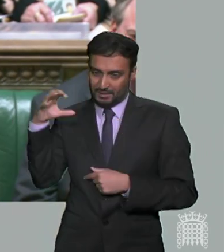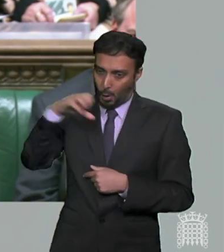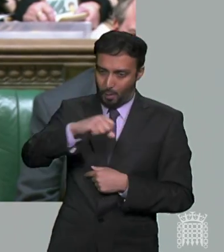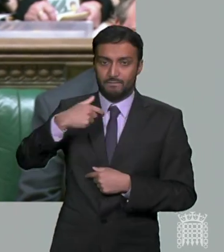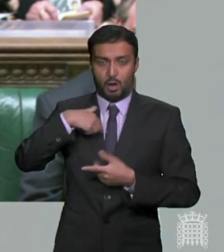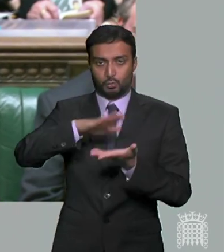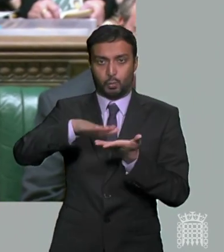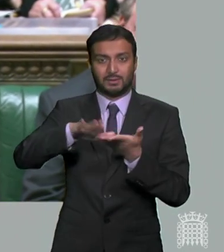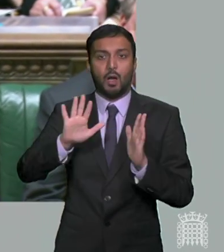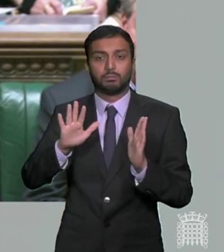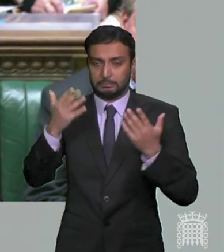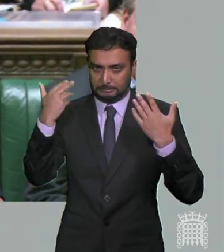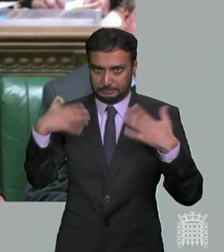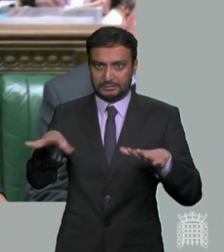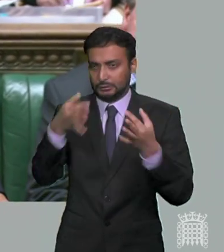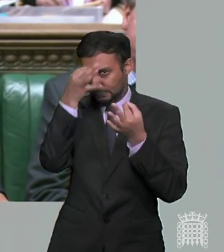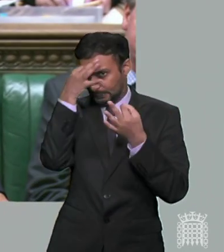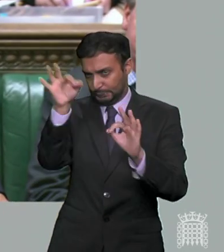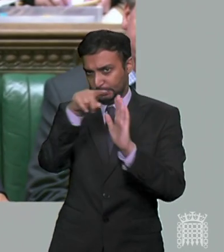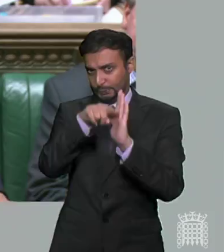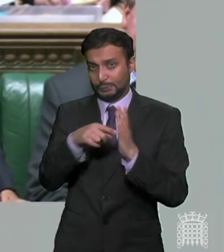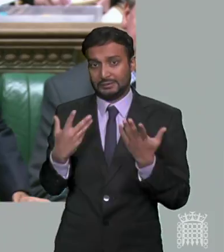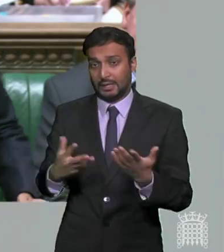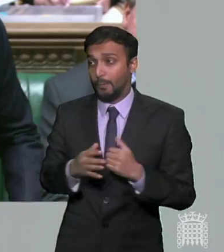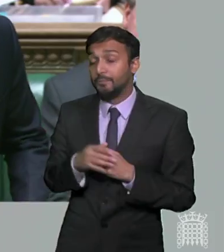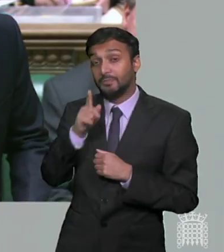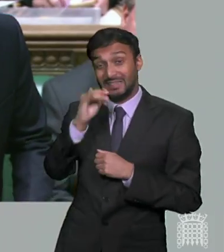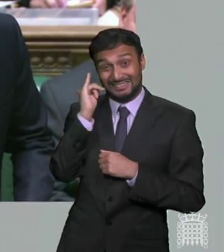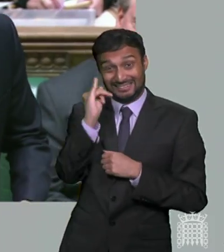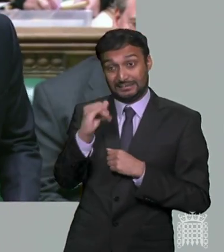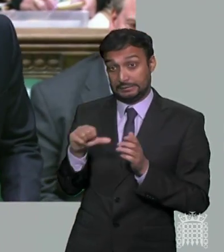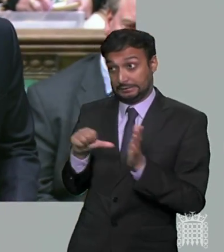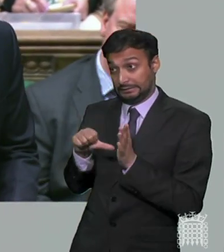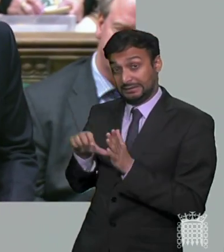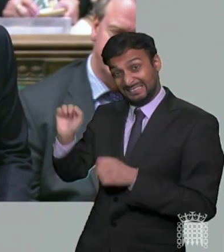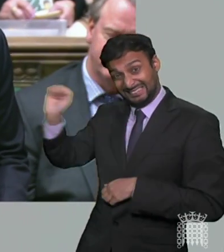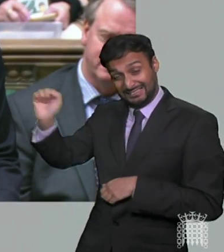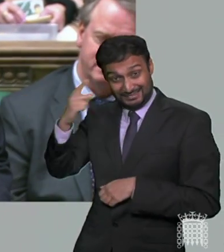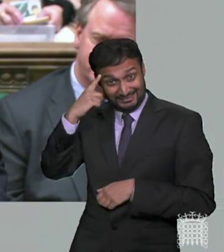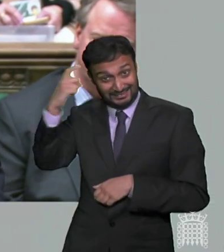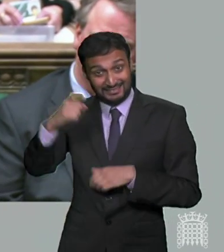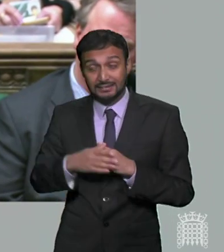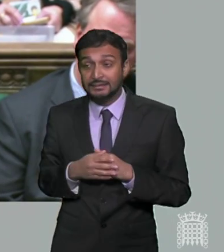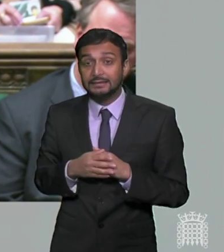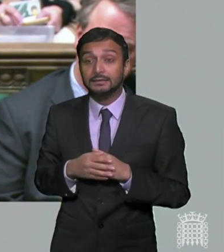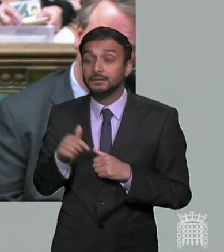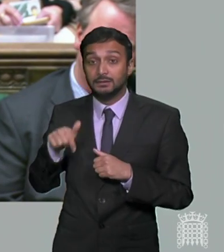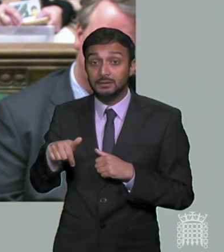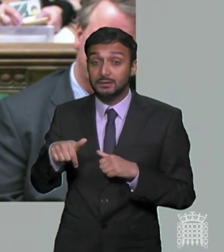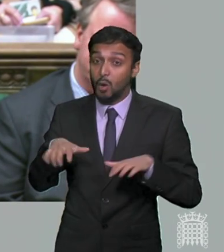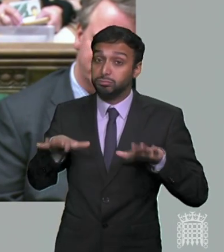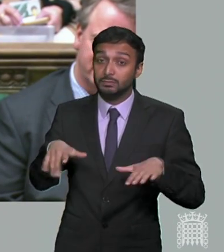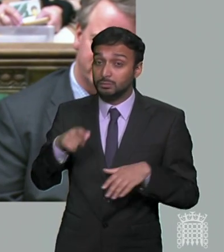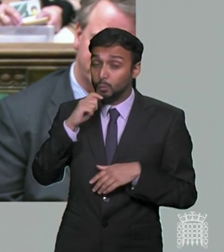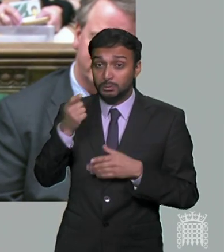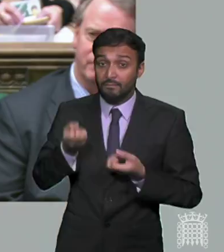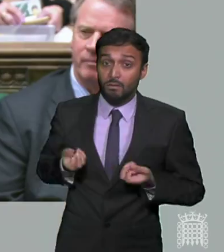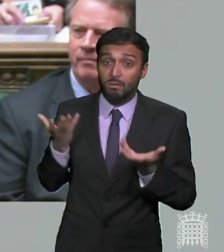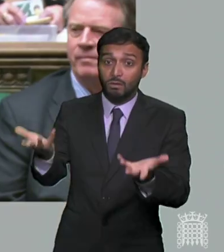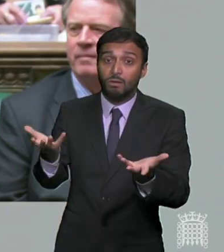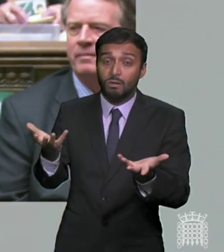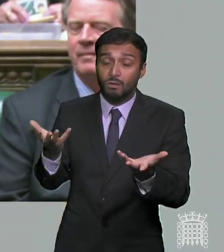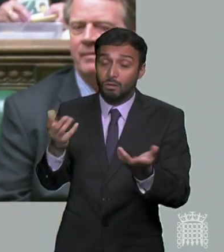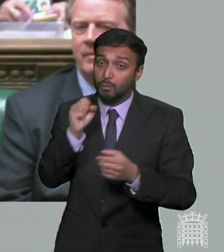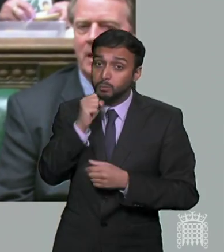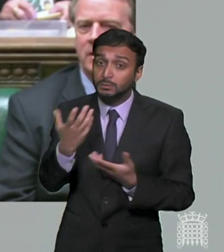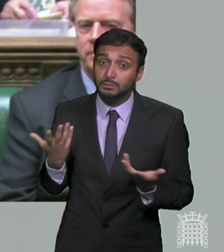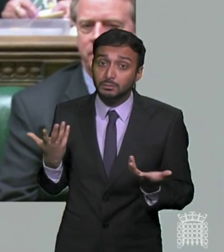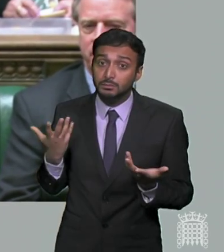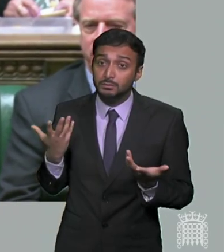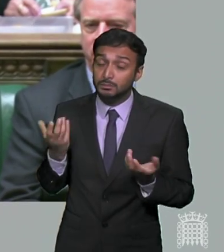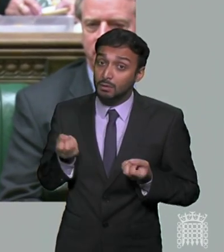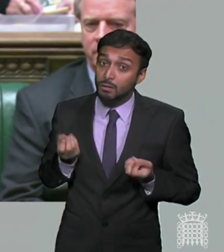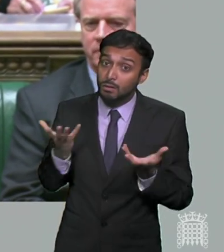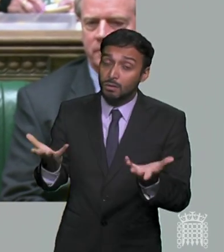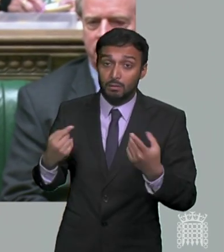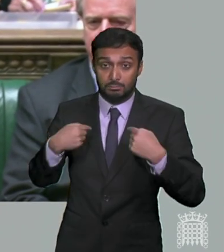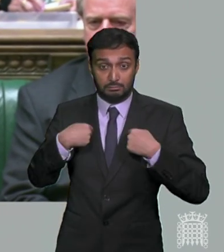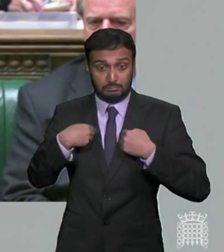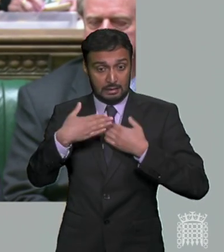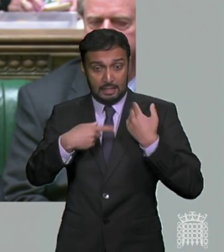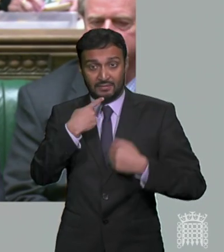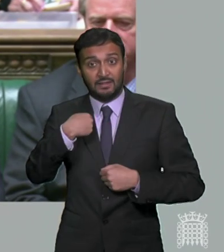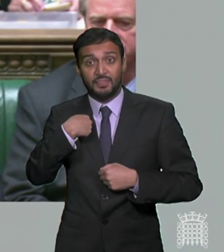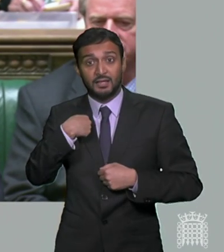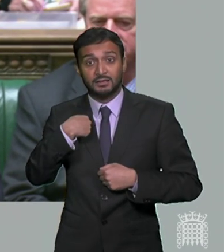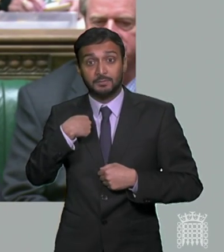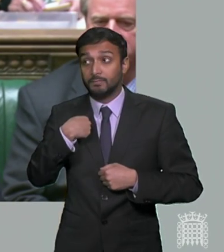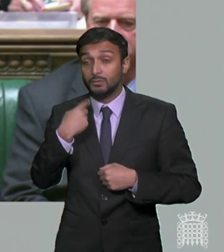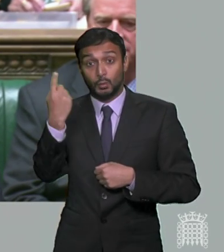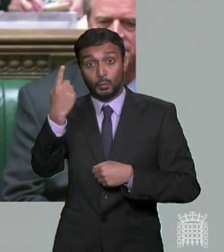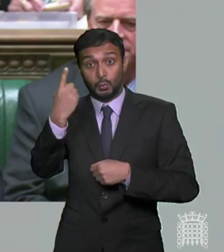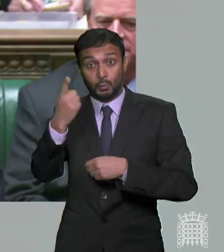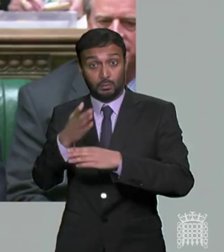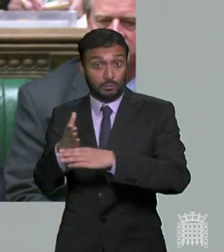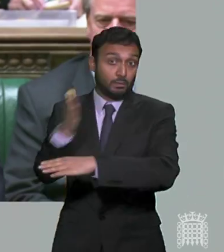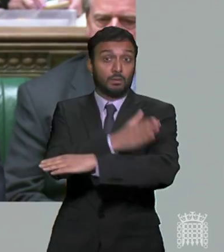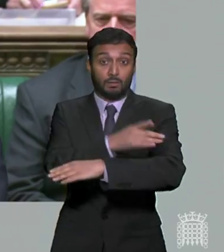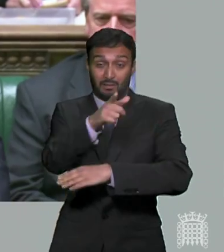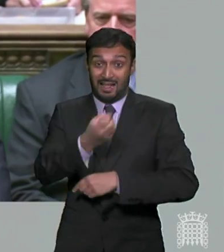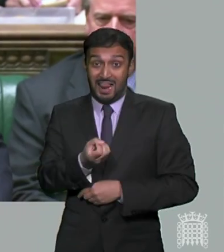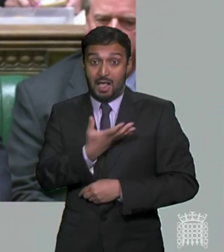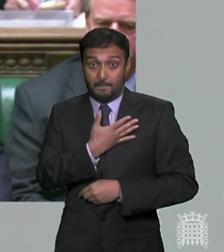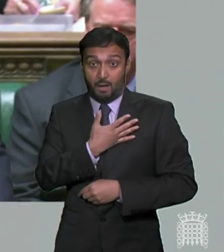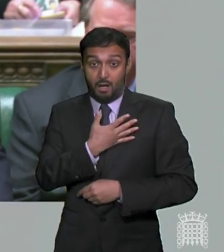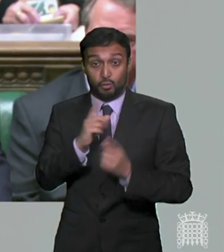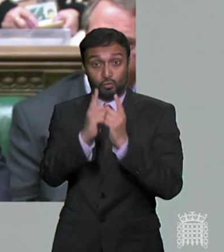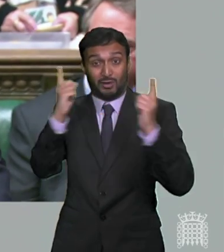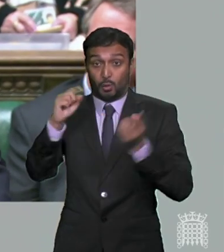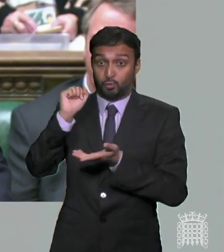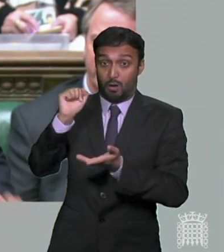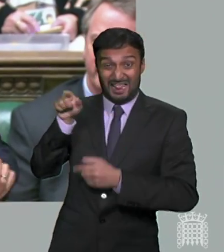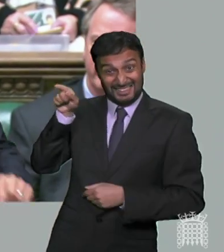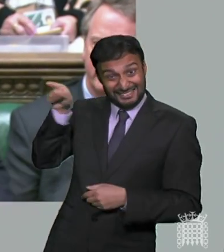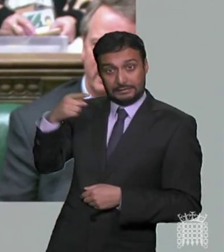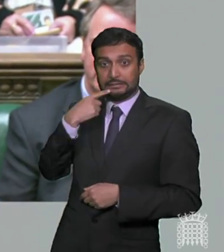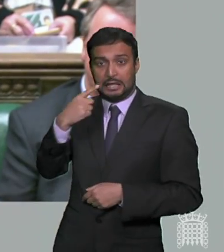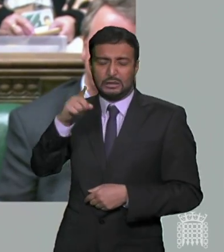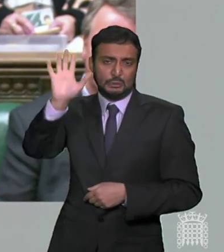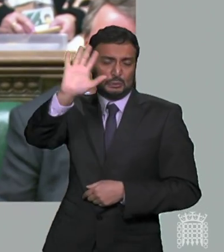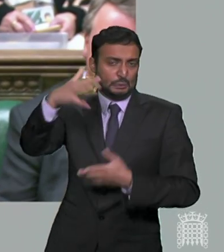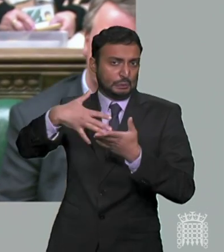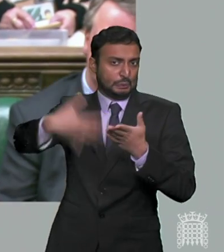The problem with the right honourable and learned Gentleman’s idea is that it would end up “costing Britain money”—not my words, but the words of a former Labour shadow Chancellor.